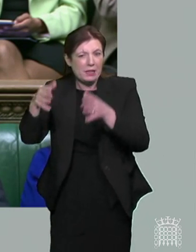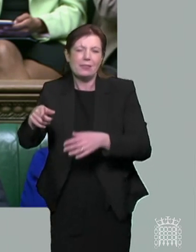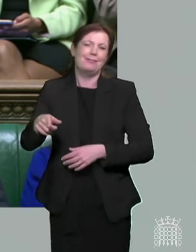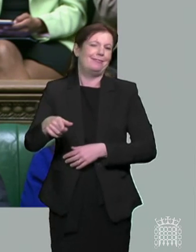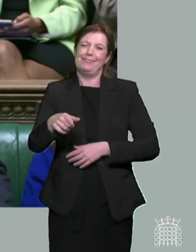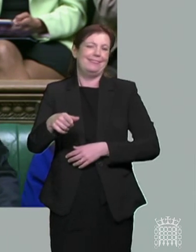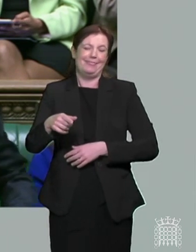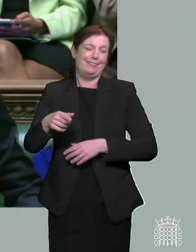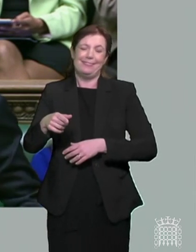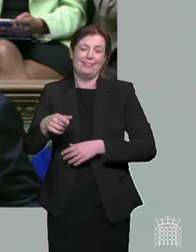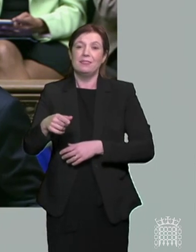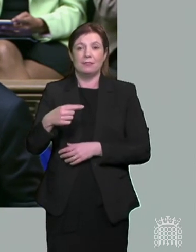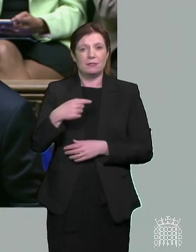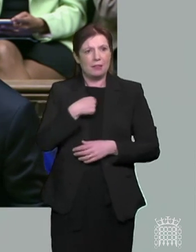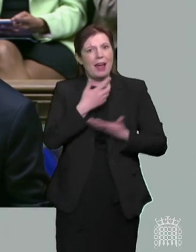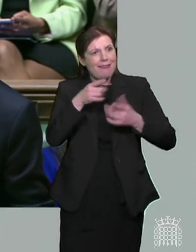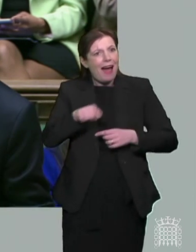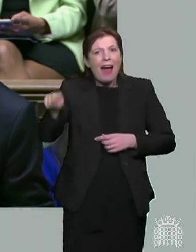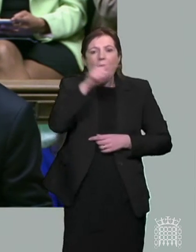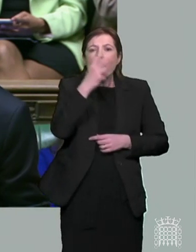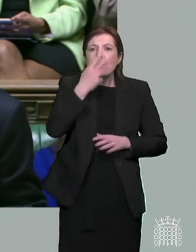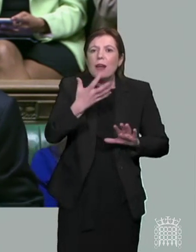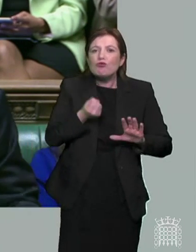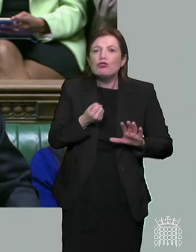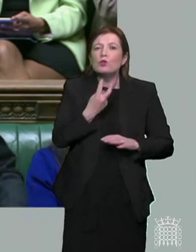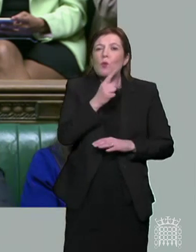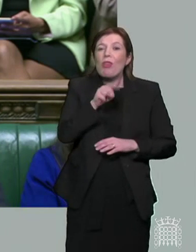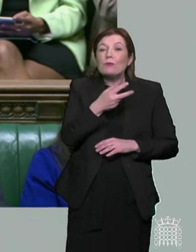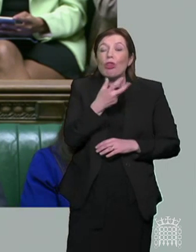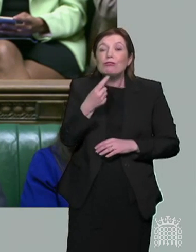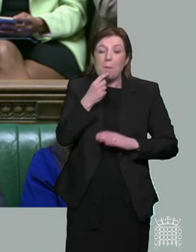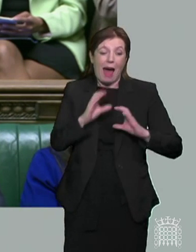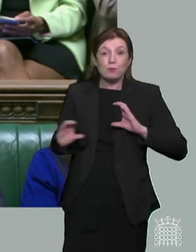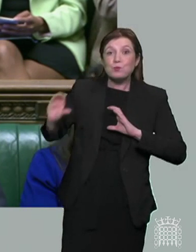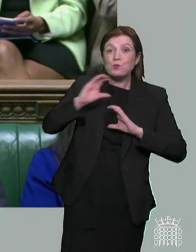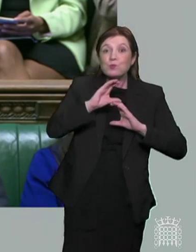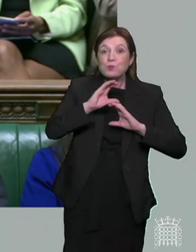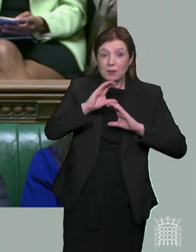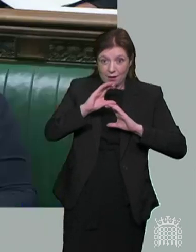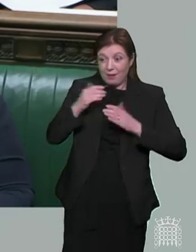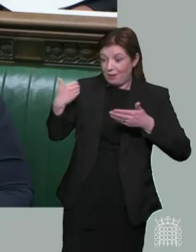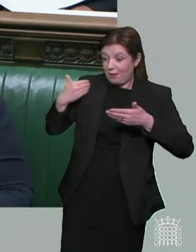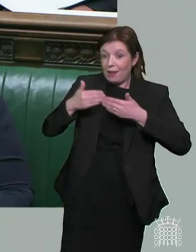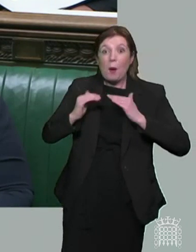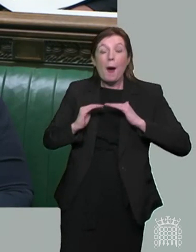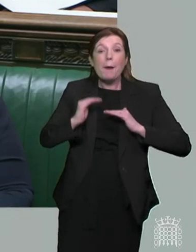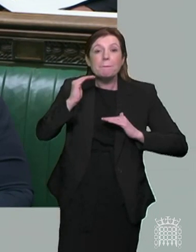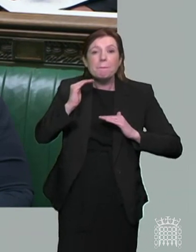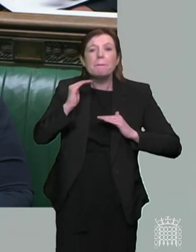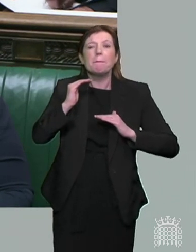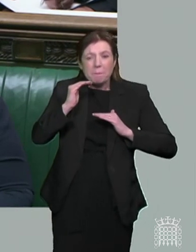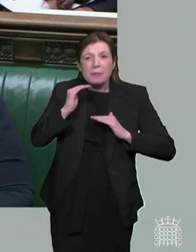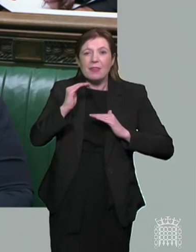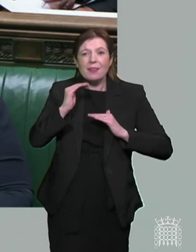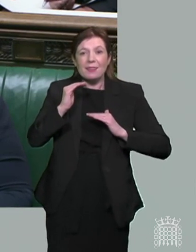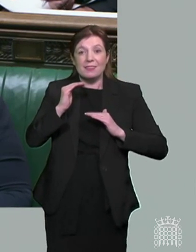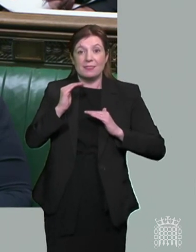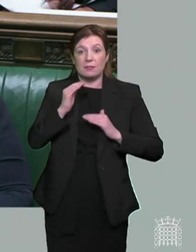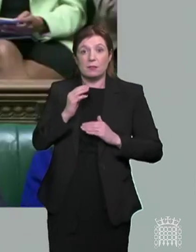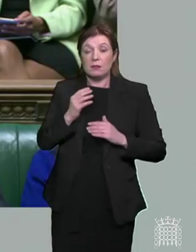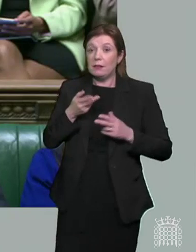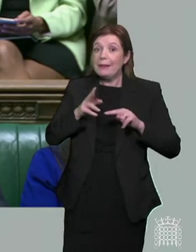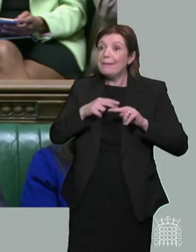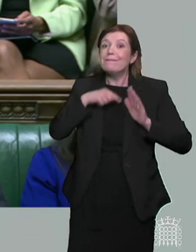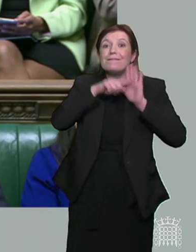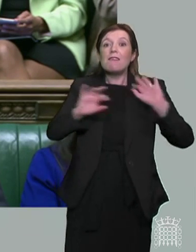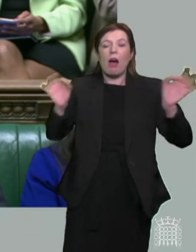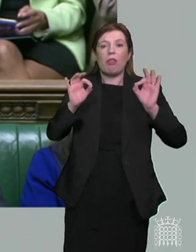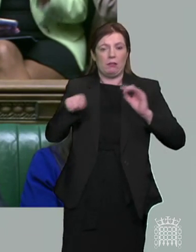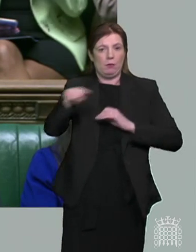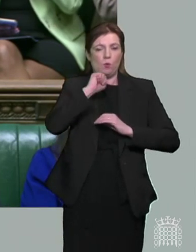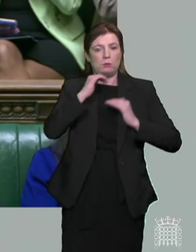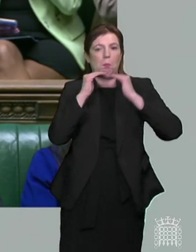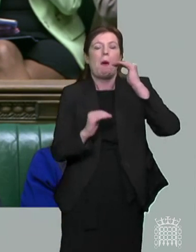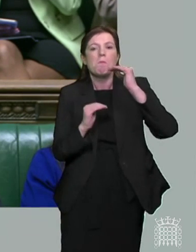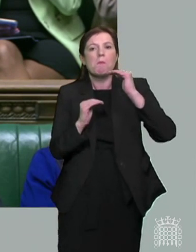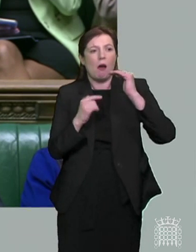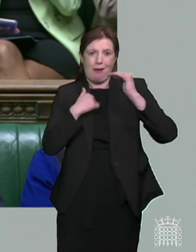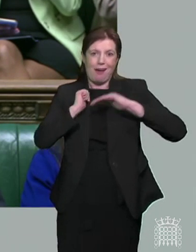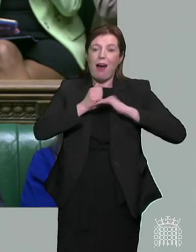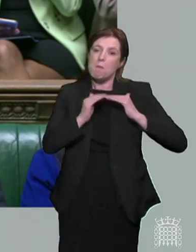It means that pensions are now £2,300 higher than they were in 2010 and £700 more than if the triple lock had not been in existence during that time.